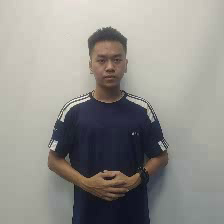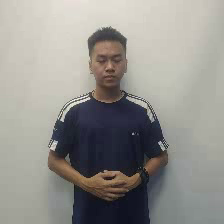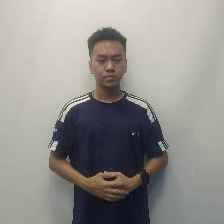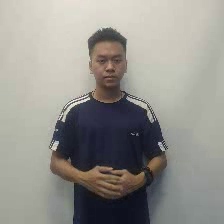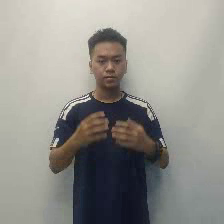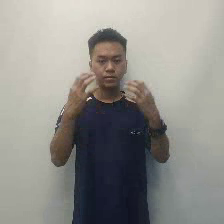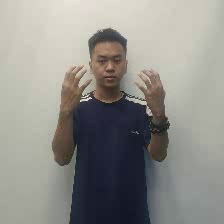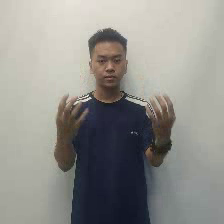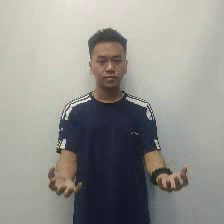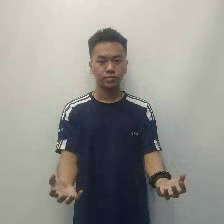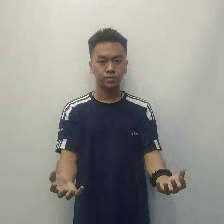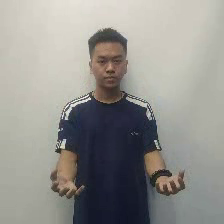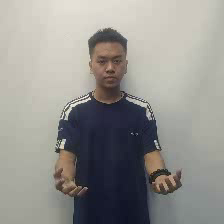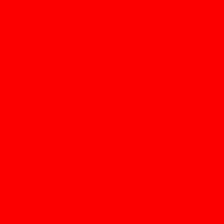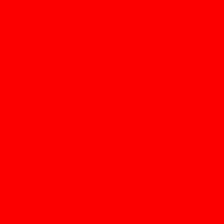Nặng